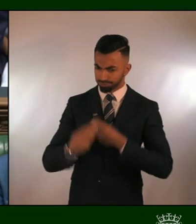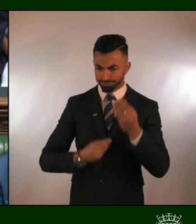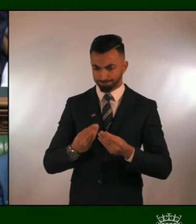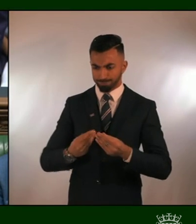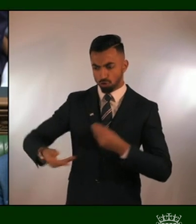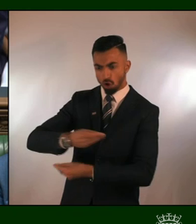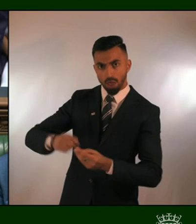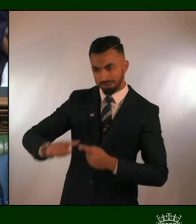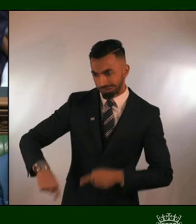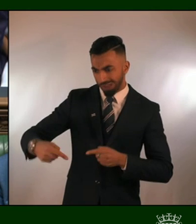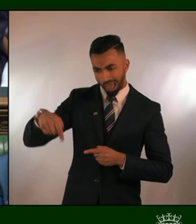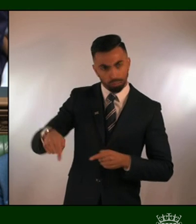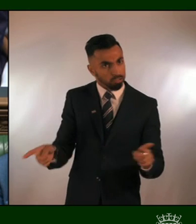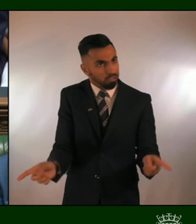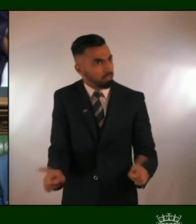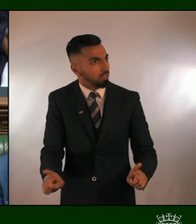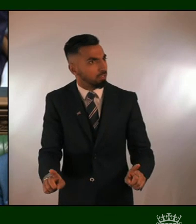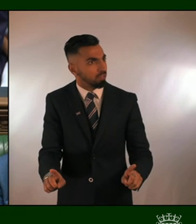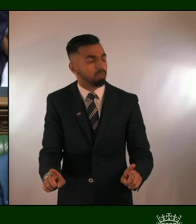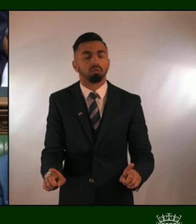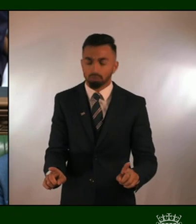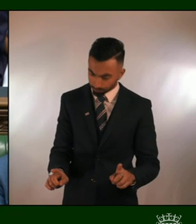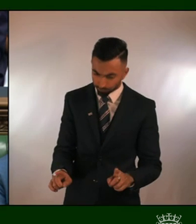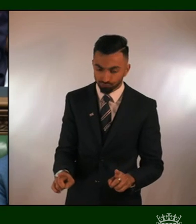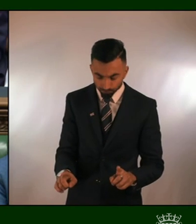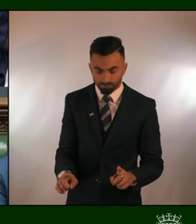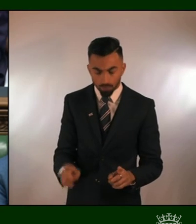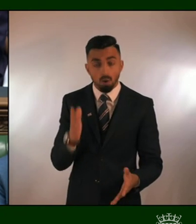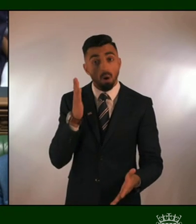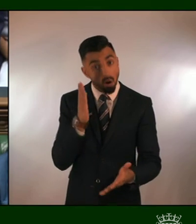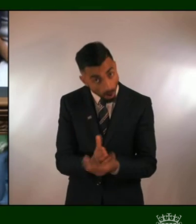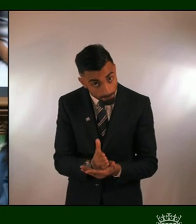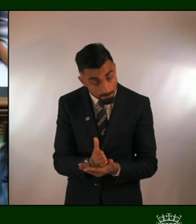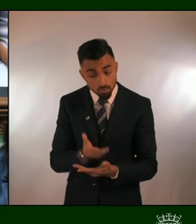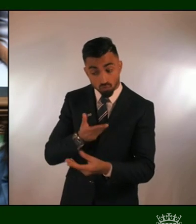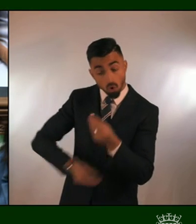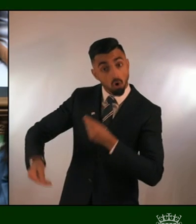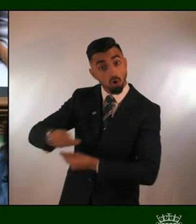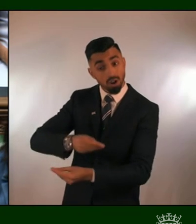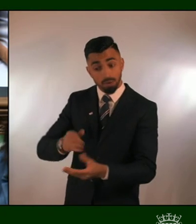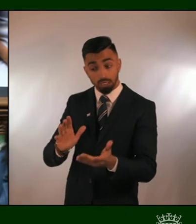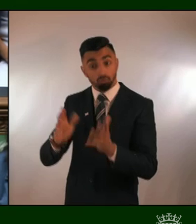The challenge is this: there is likely to be a temporary disruption to our economy.